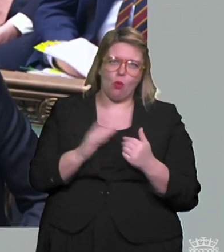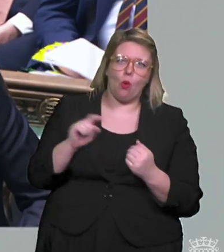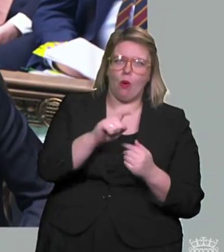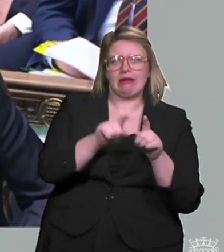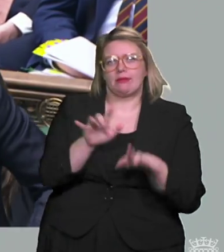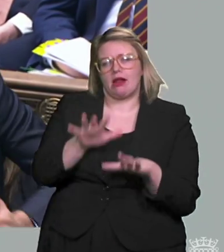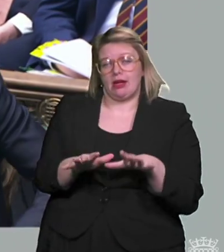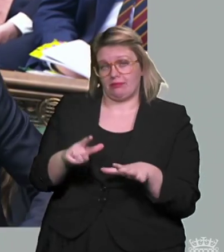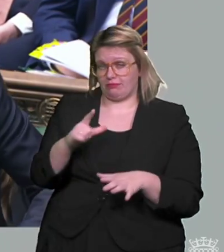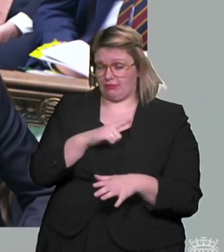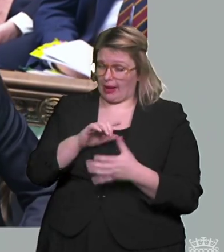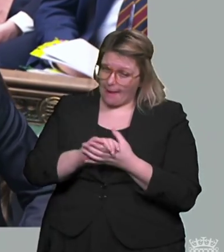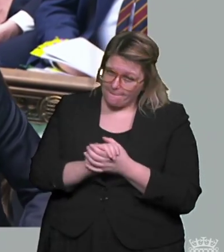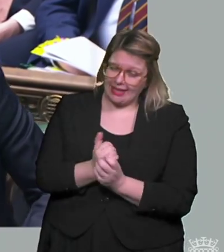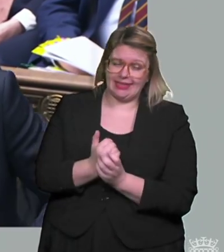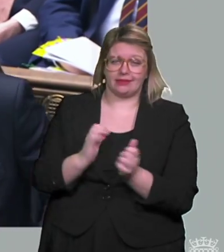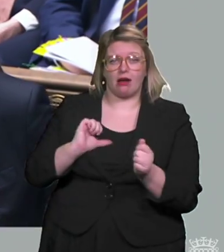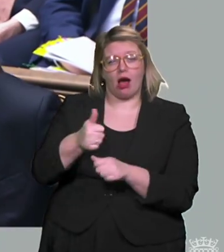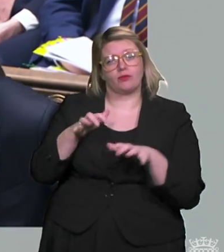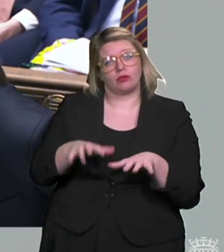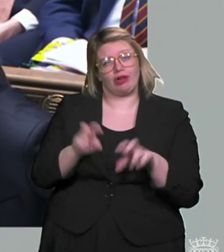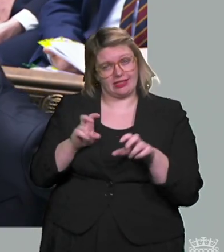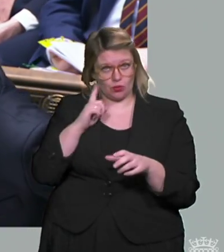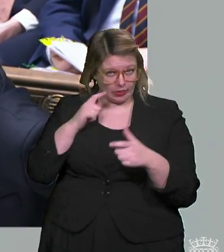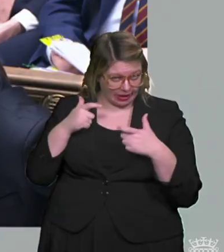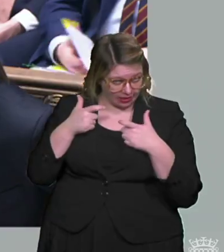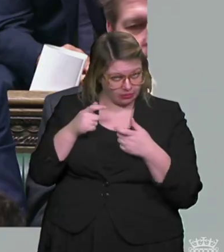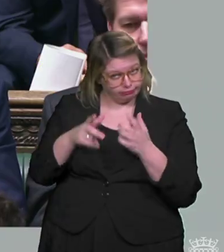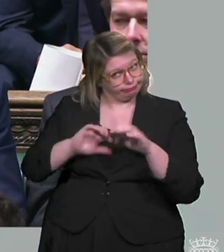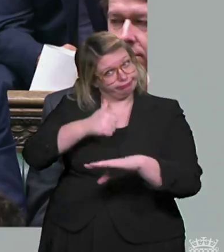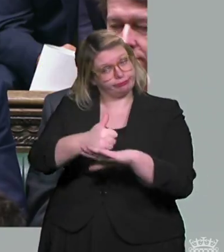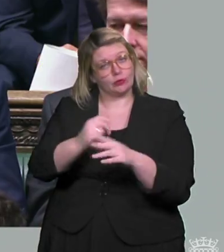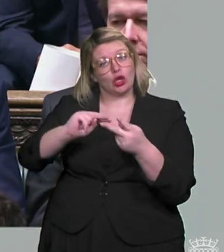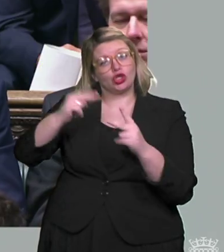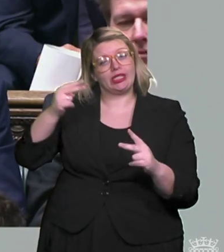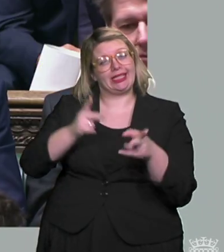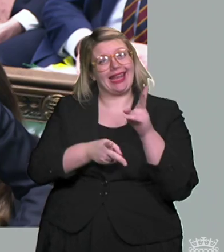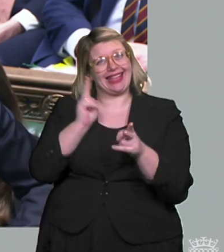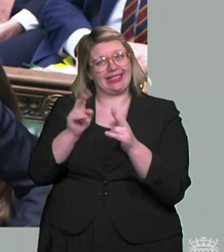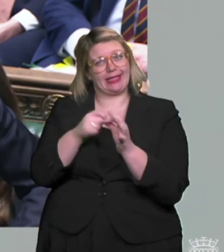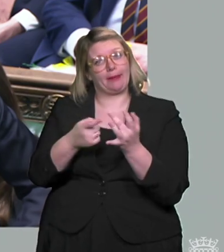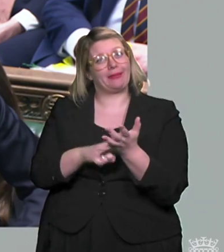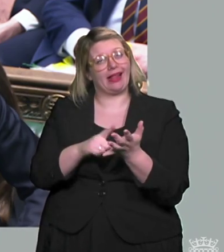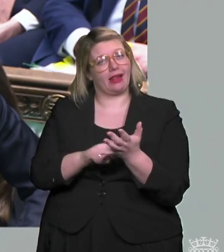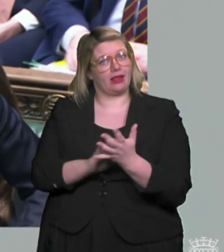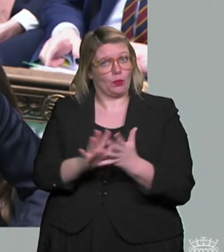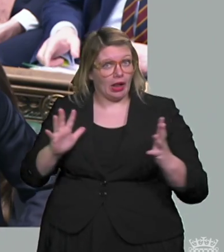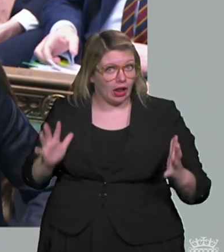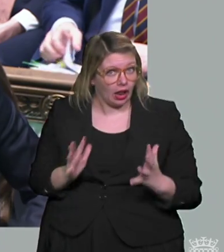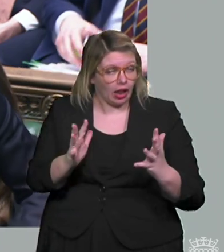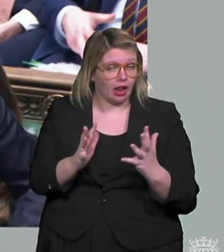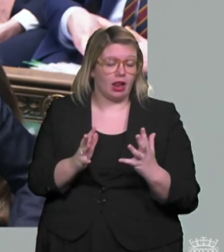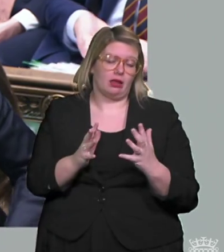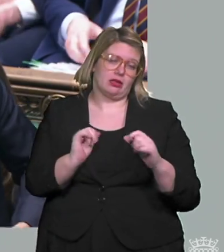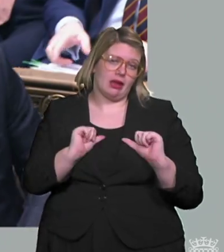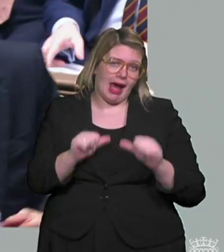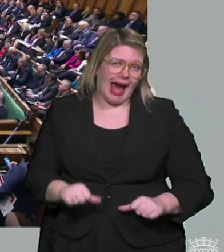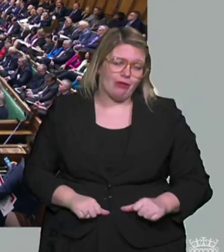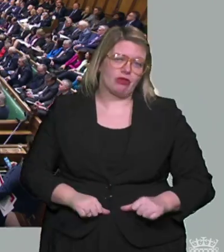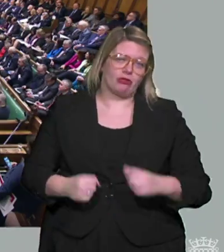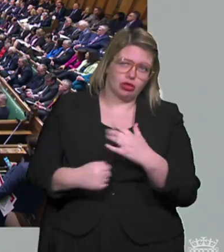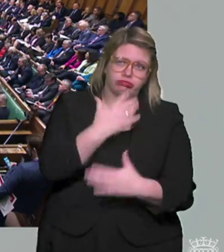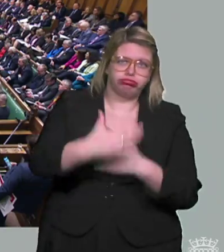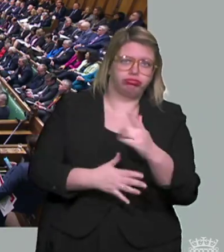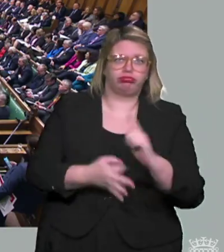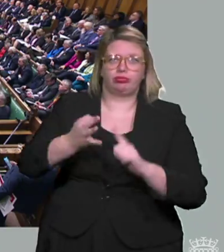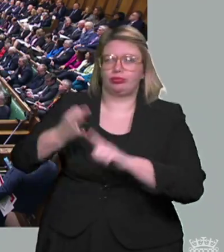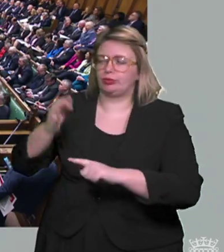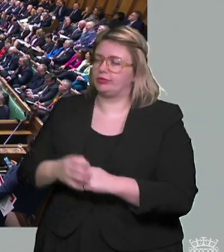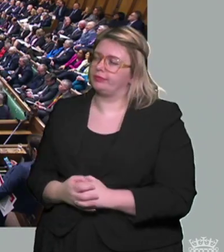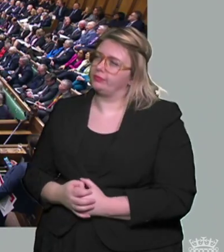That is why I am pleased that, post Brexit, we can introduce the gene editing Bill, which will help to drive productivity and efficiency in our agricultural sector even further.